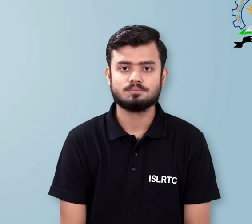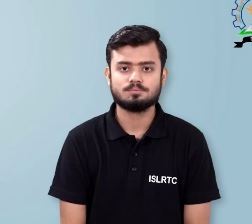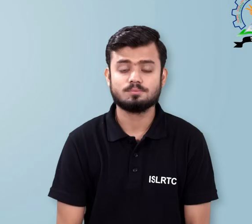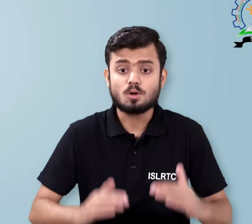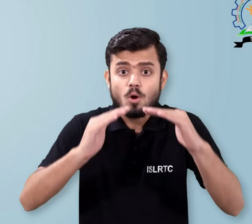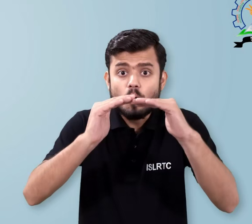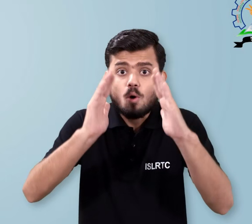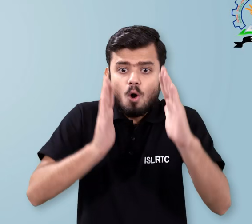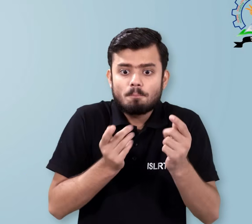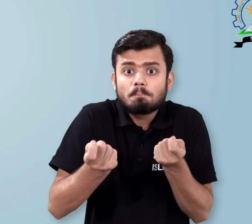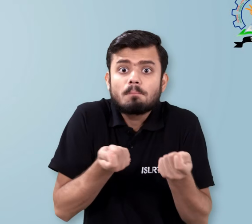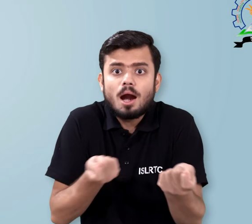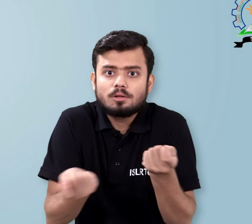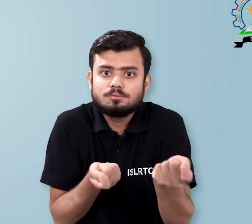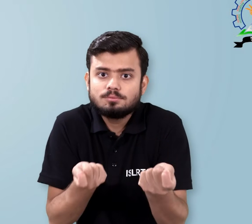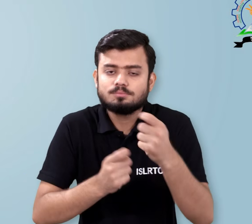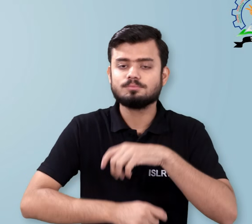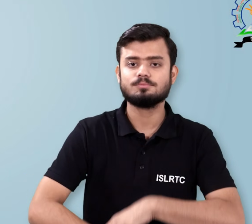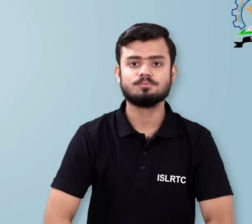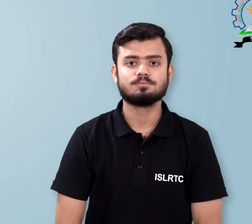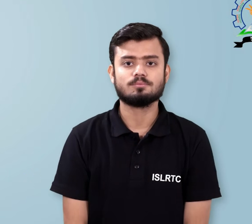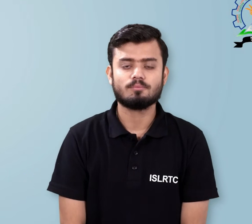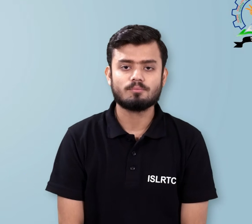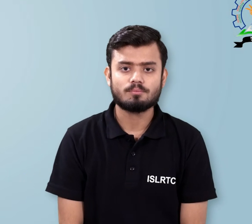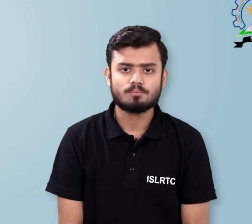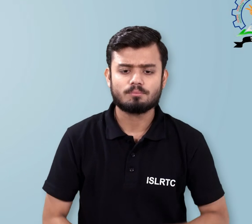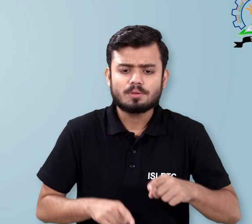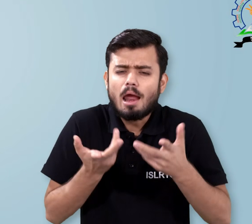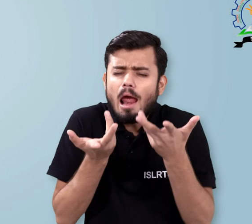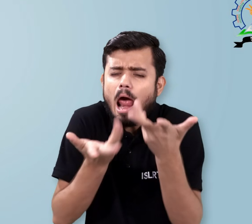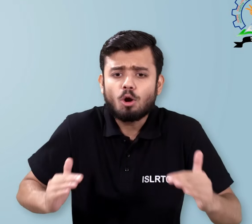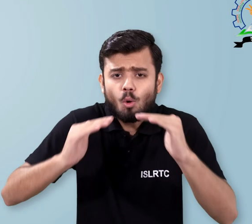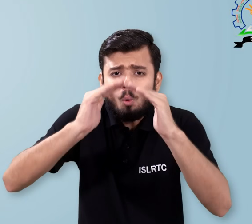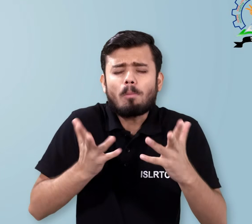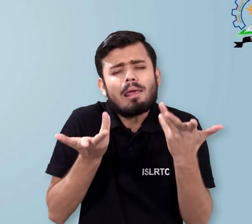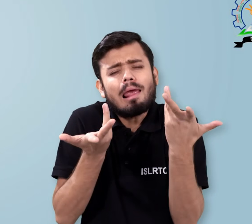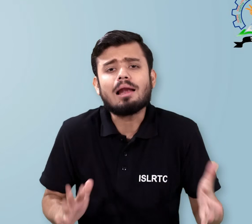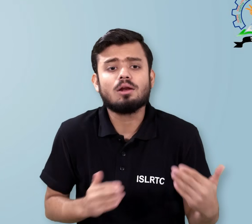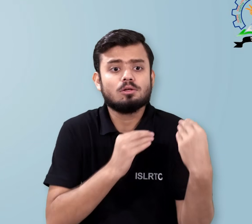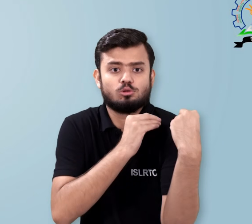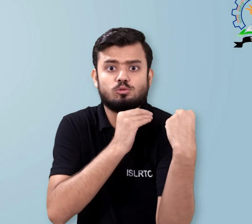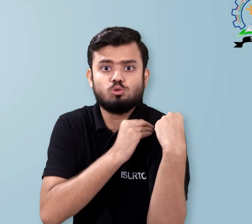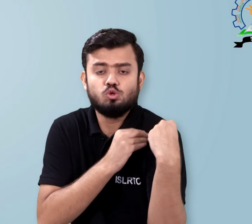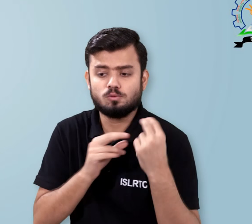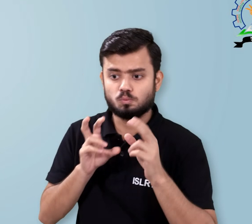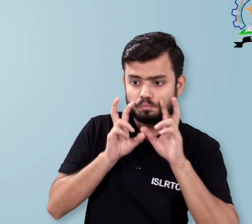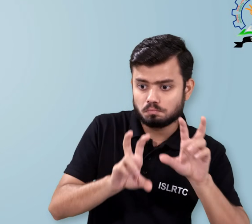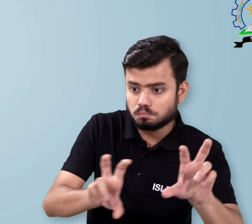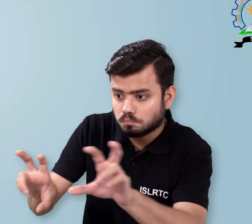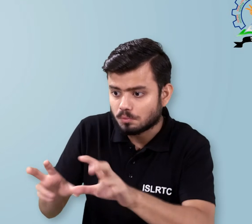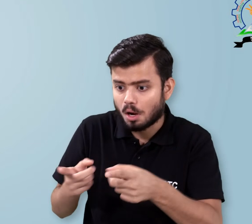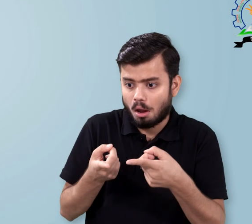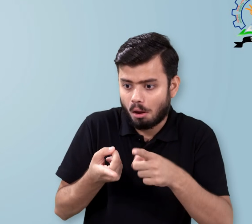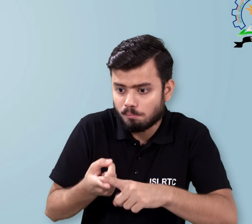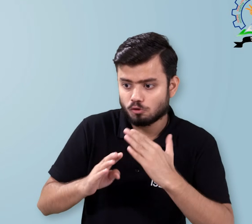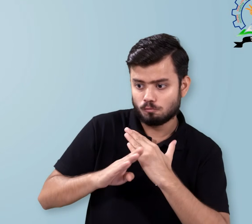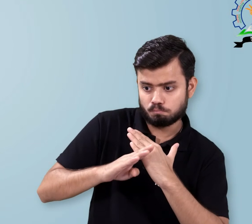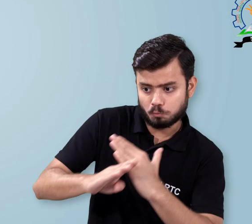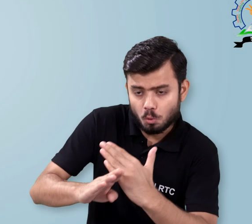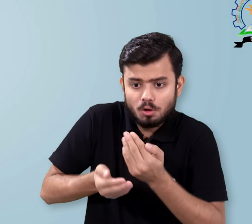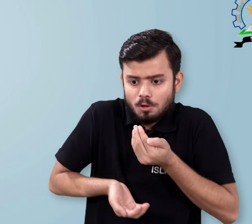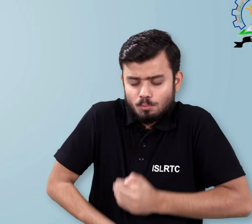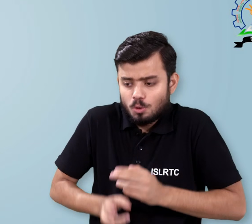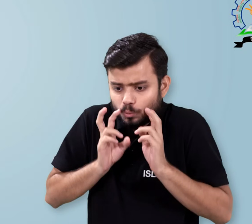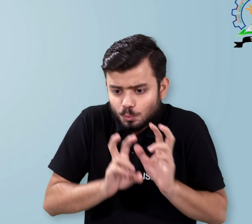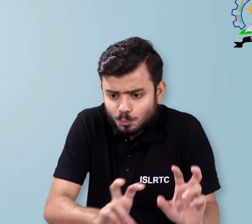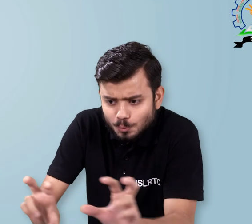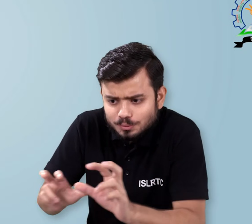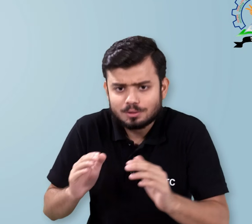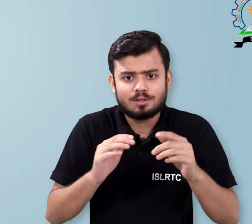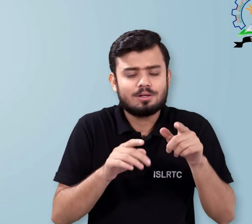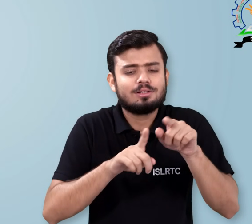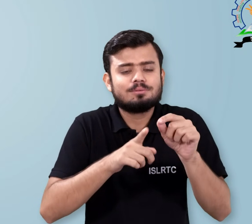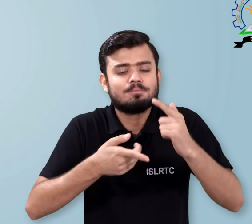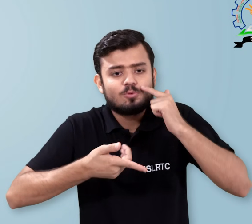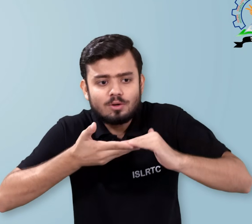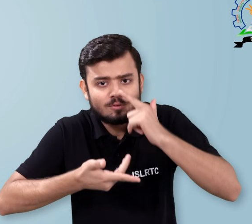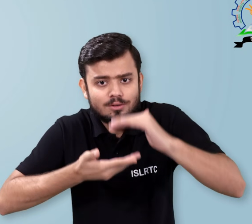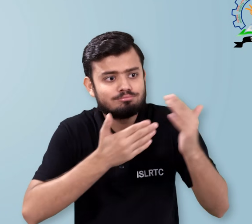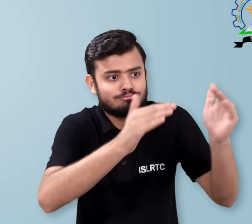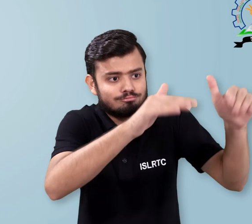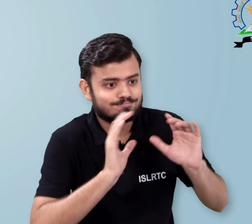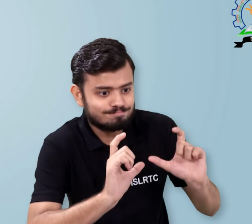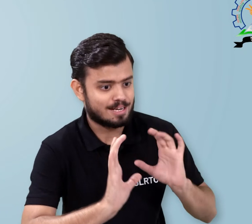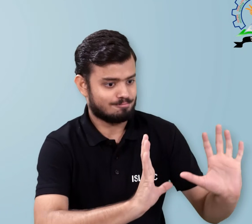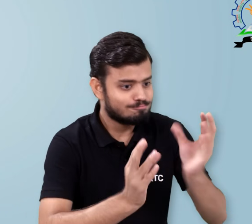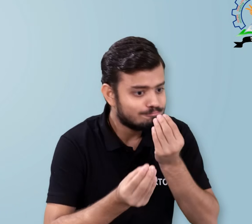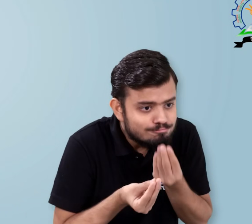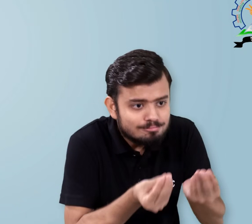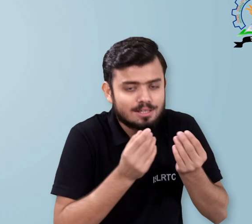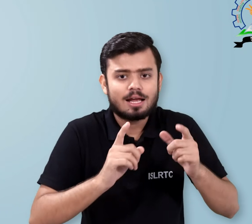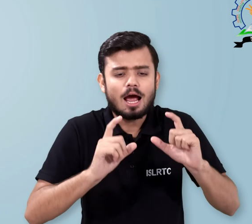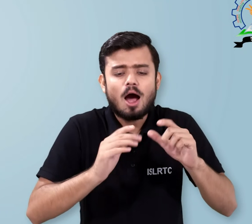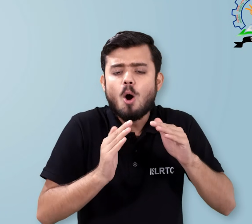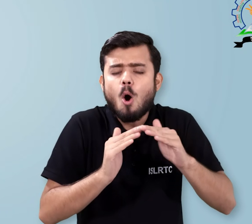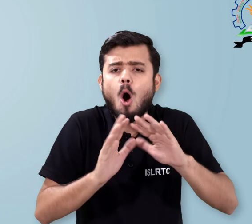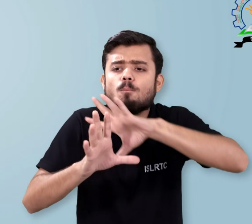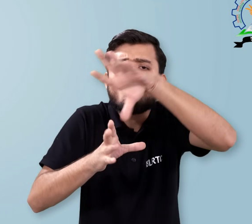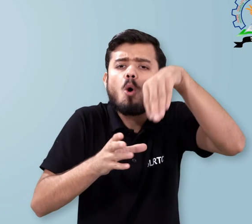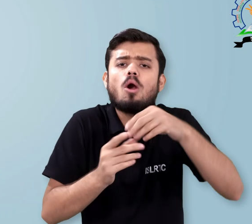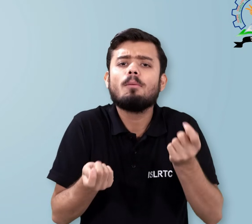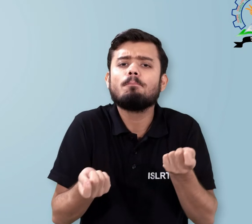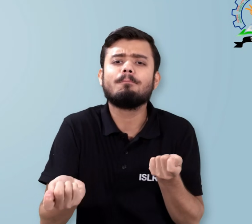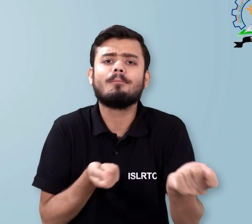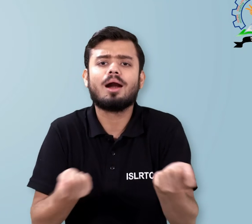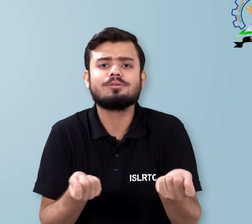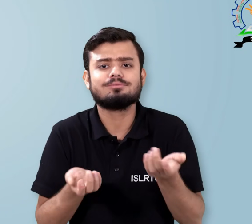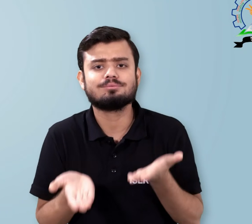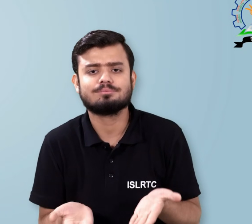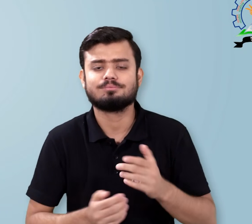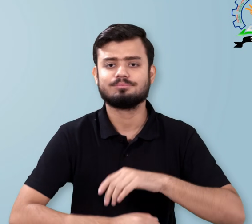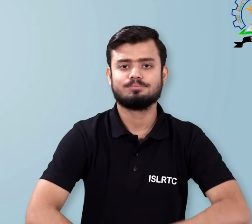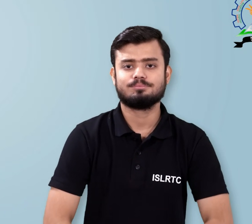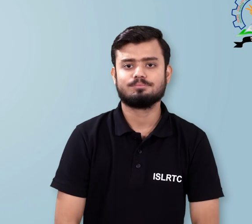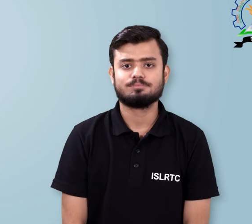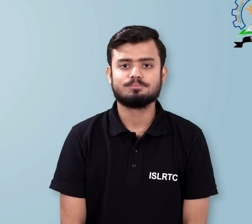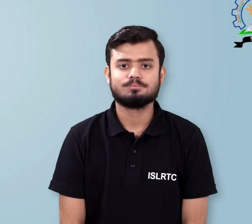Homemaker A person who looks after a home, including housework.